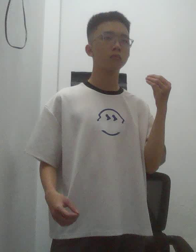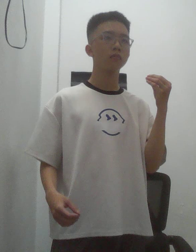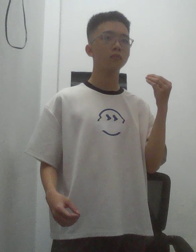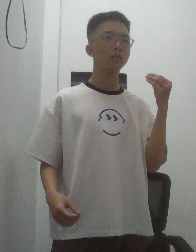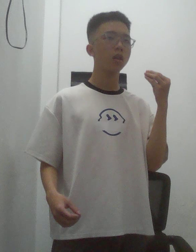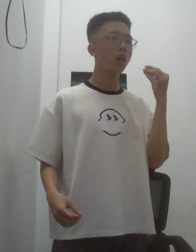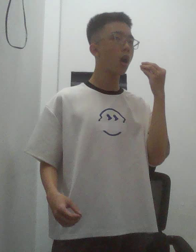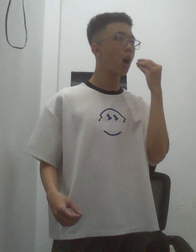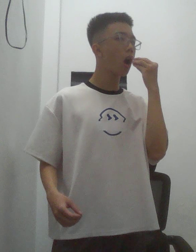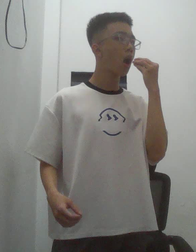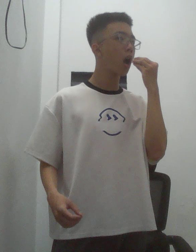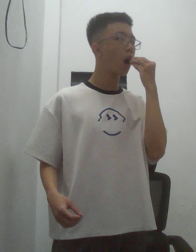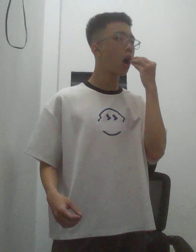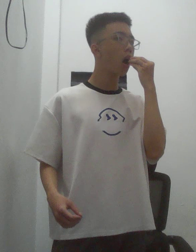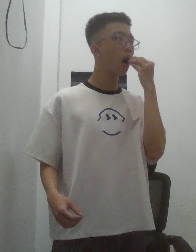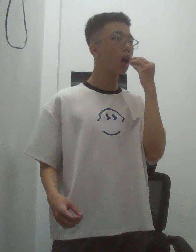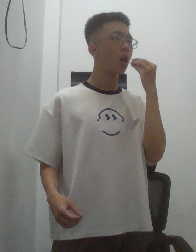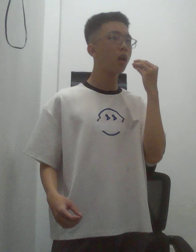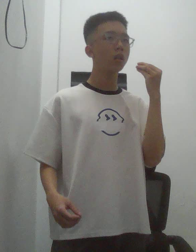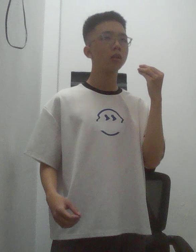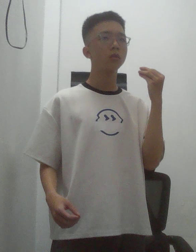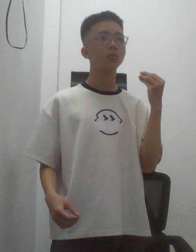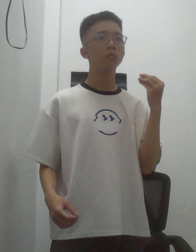an